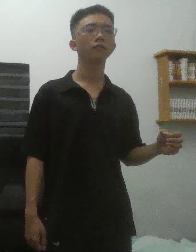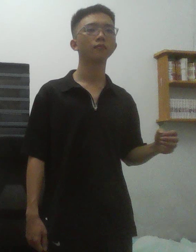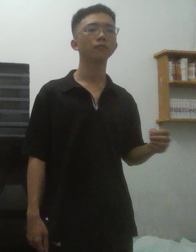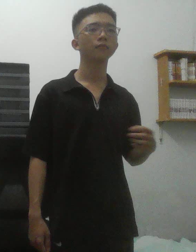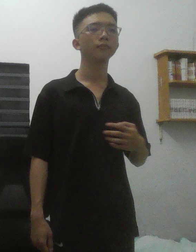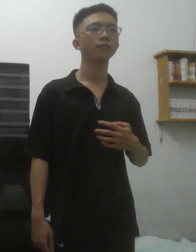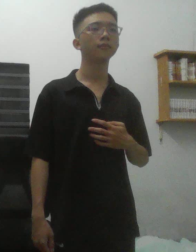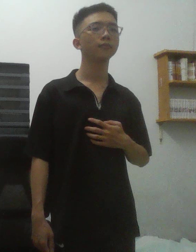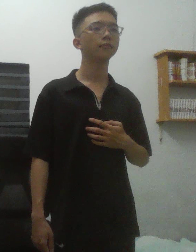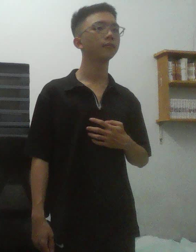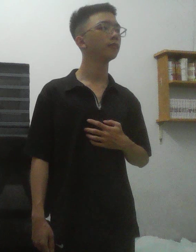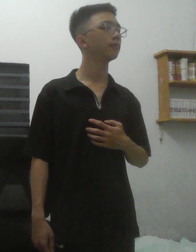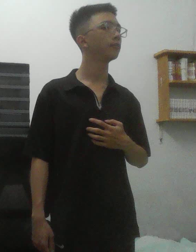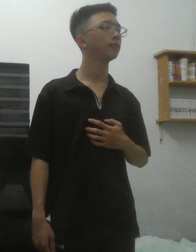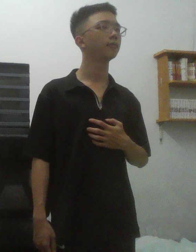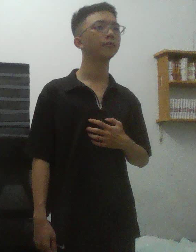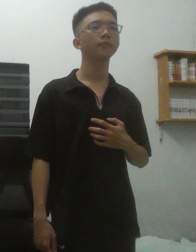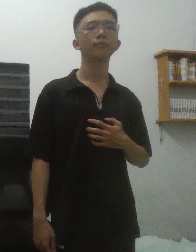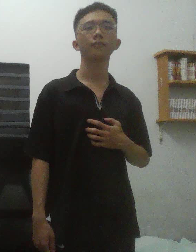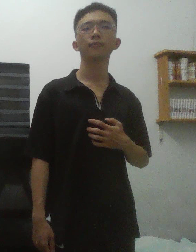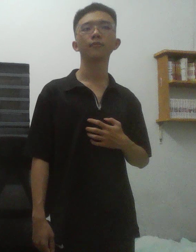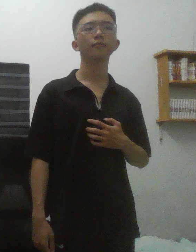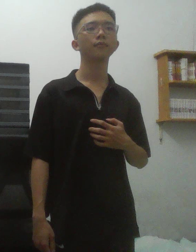khong thich